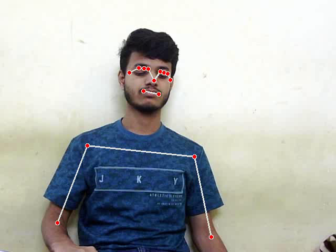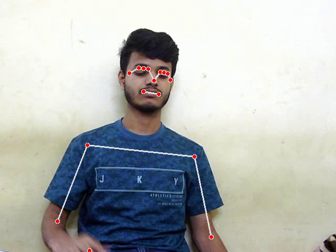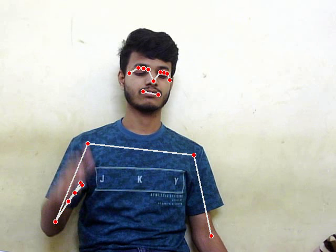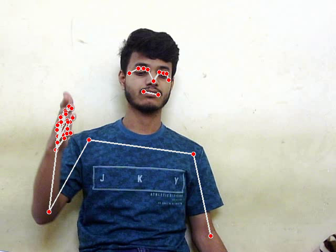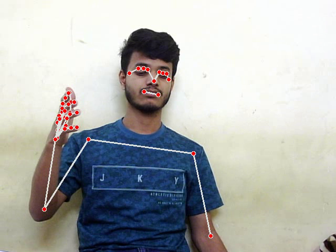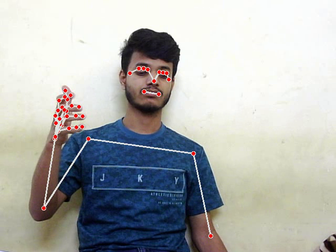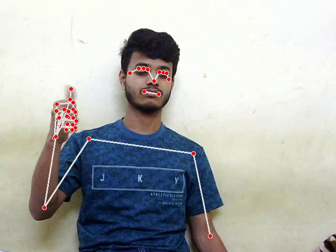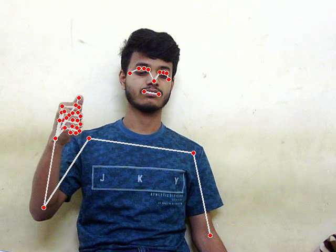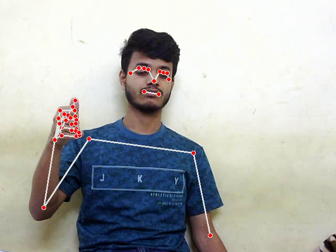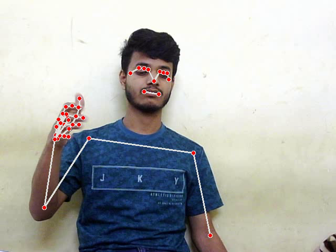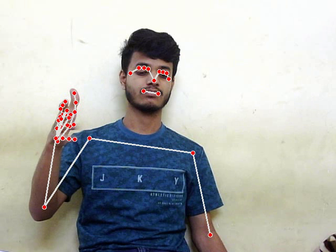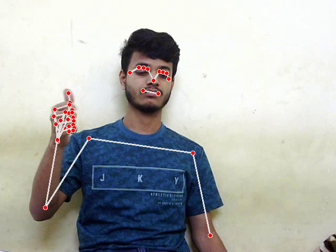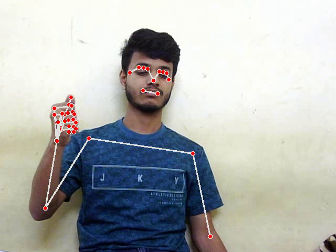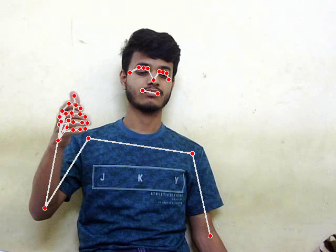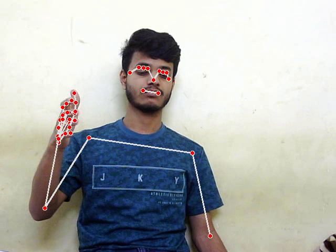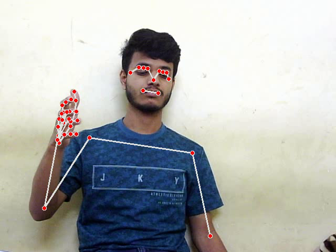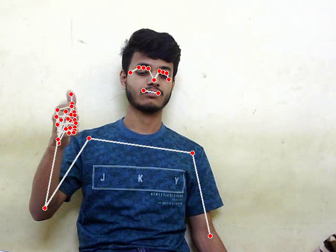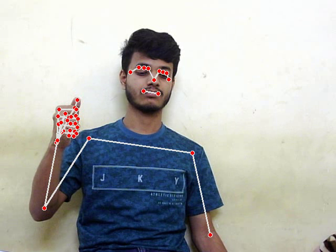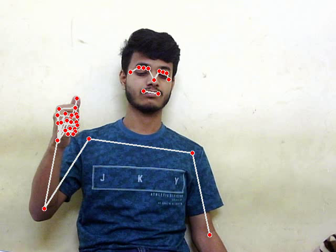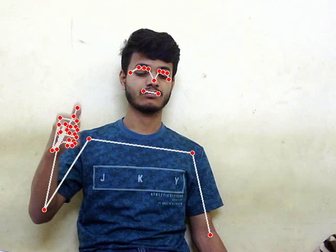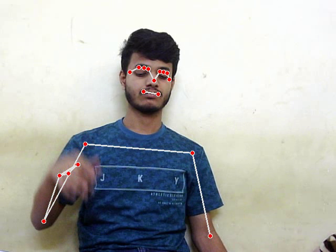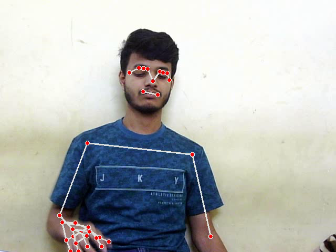milk